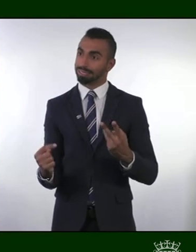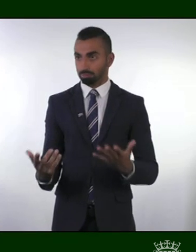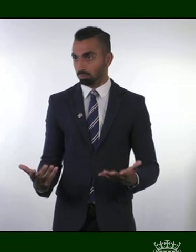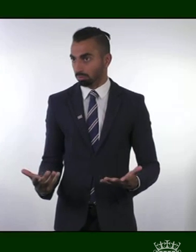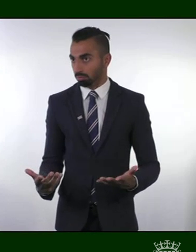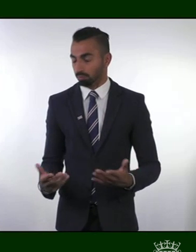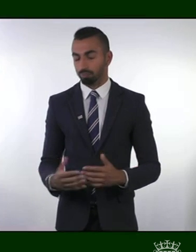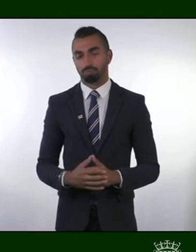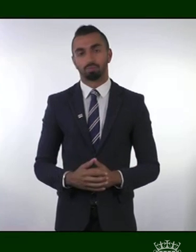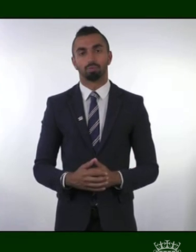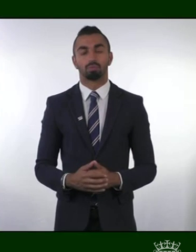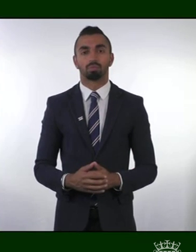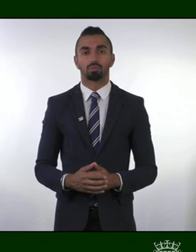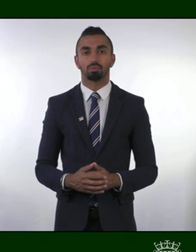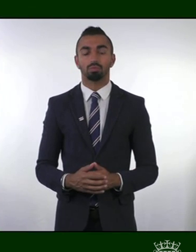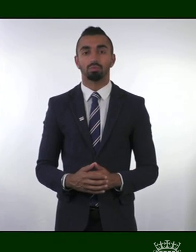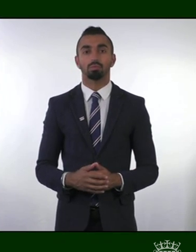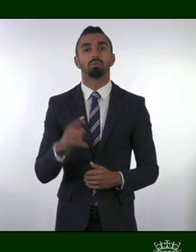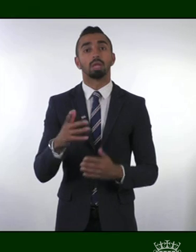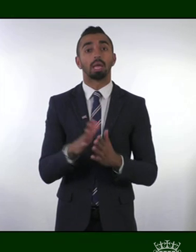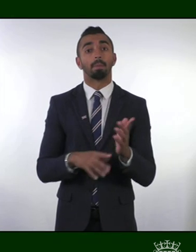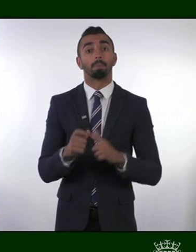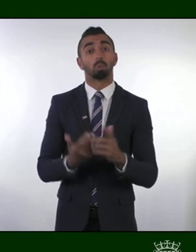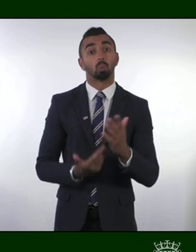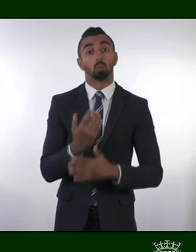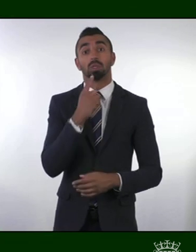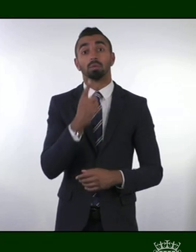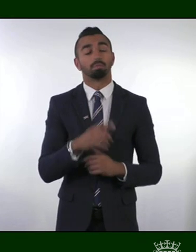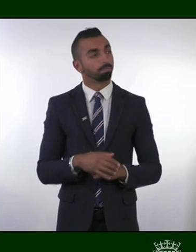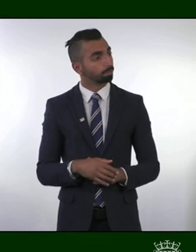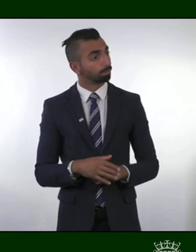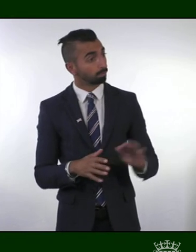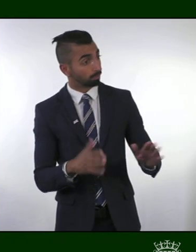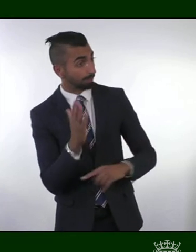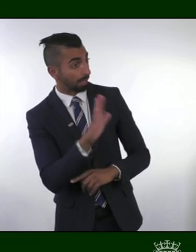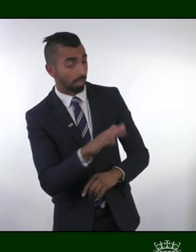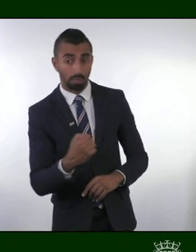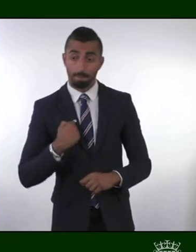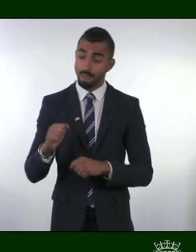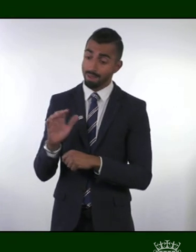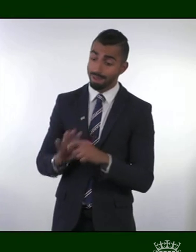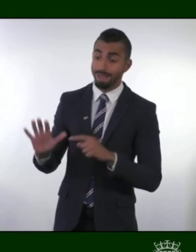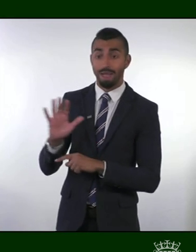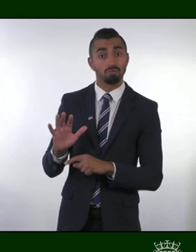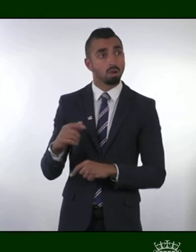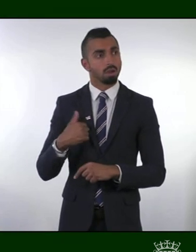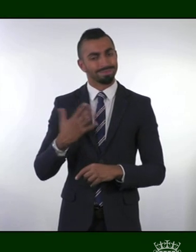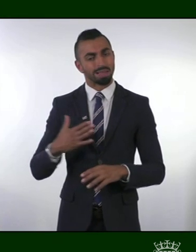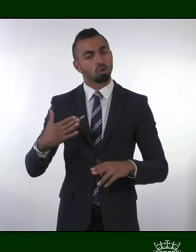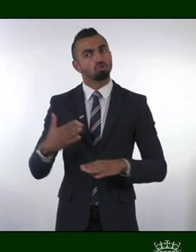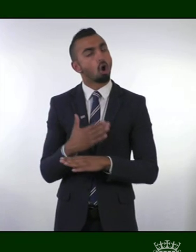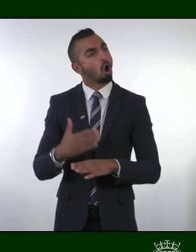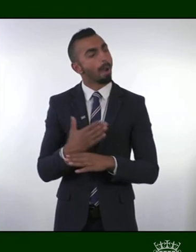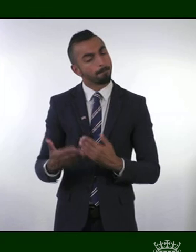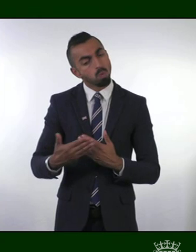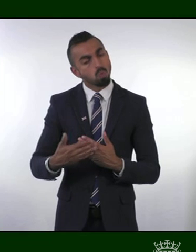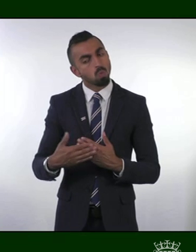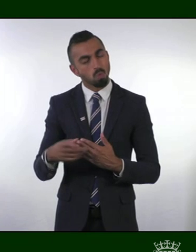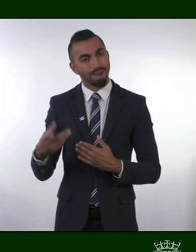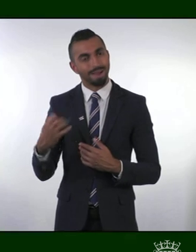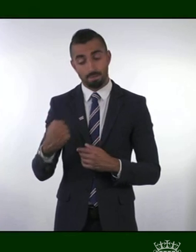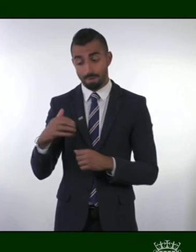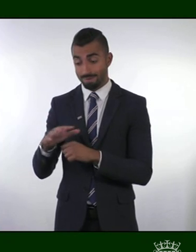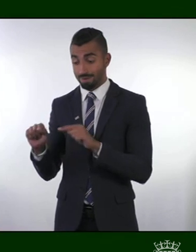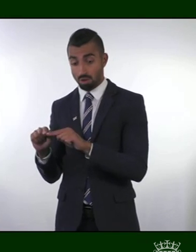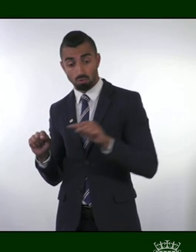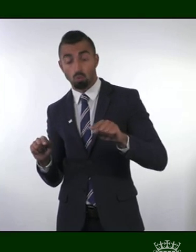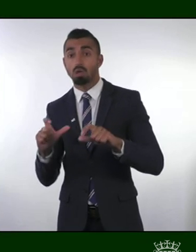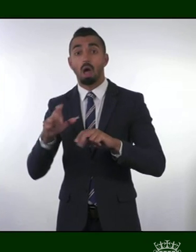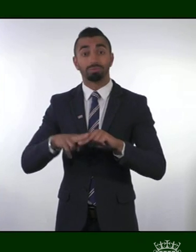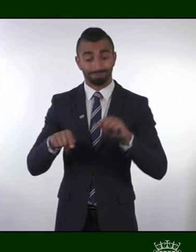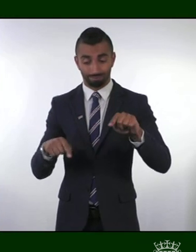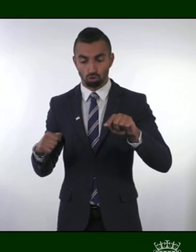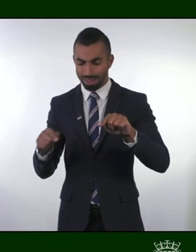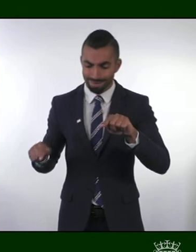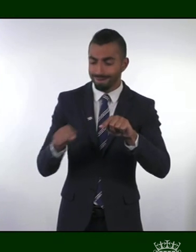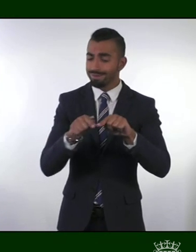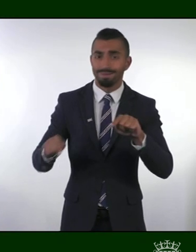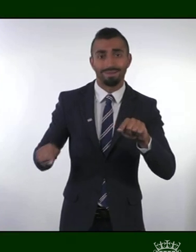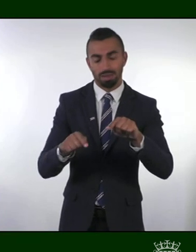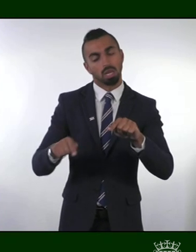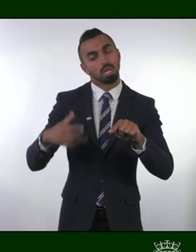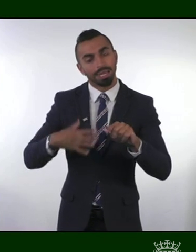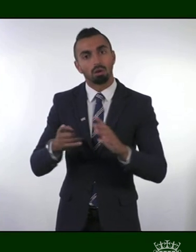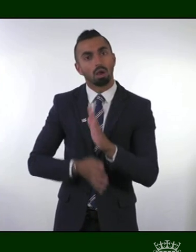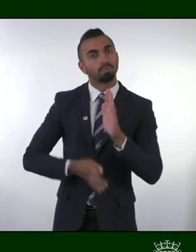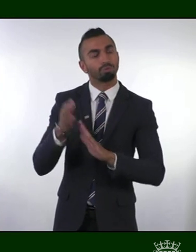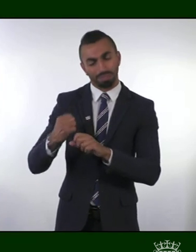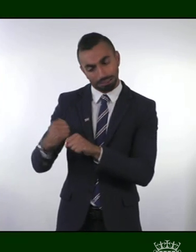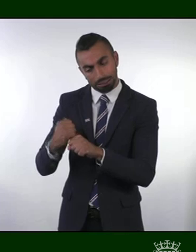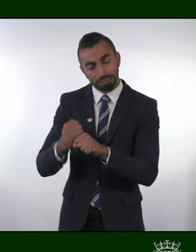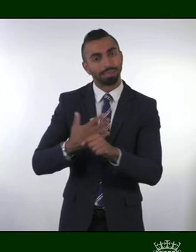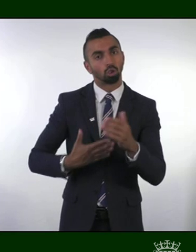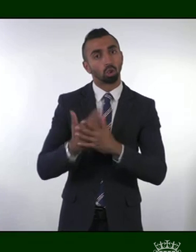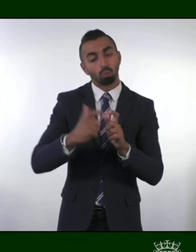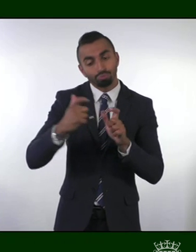To boost employment in Blaenau Gwent, we need to help more people get on the Ebbw Vale train to Cardiff, but the line needs to be redoubled, with improved signalling and bridging works.